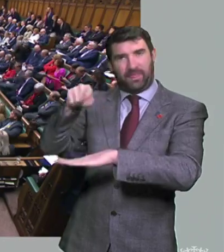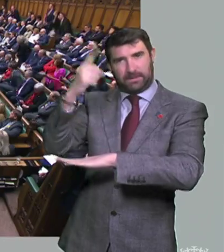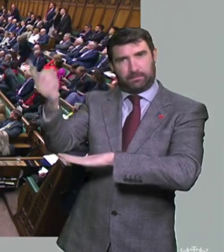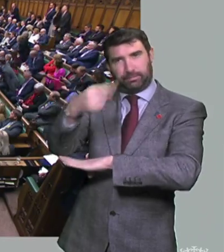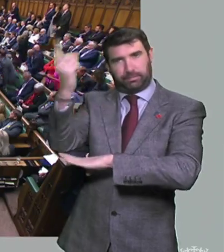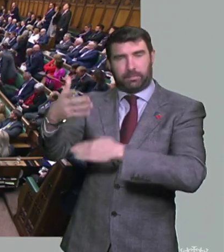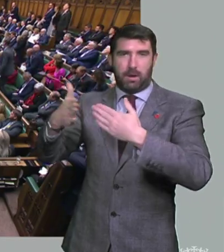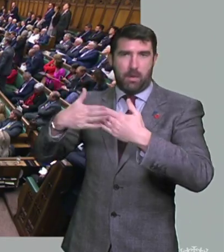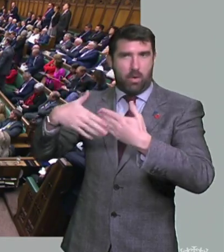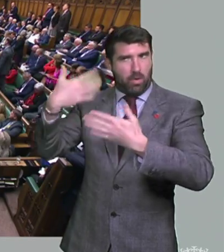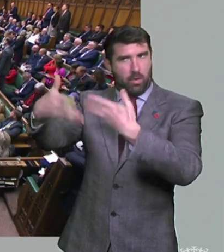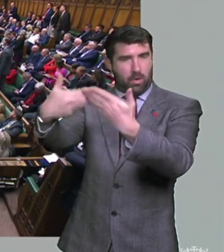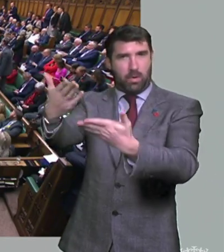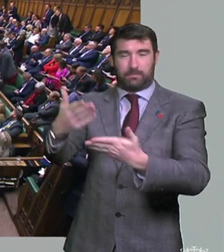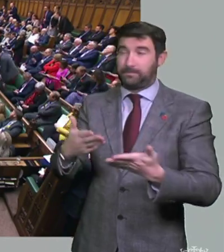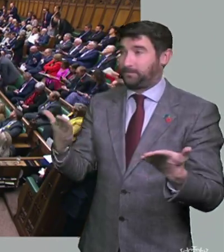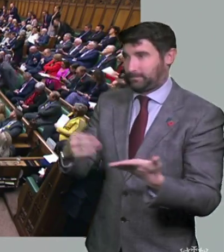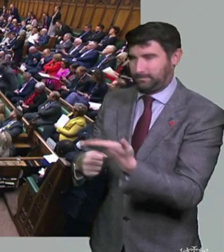I call the Leader of the Opposition, Keir Starmer.